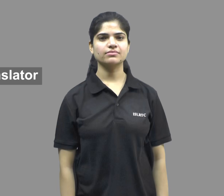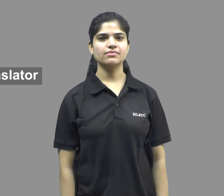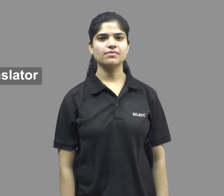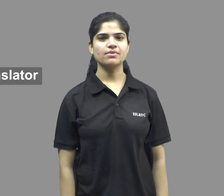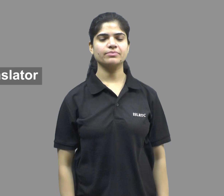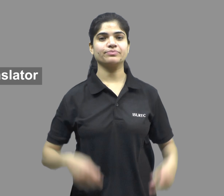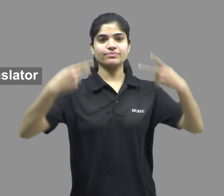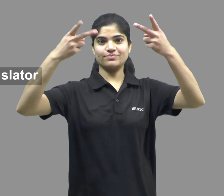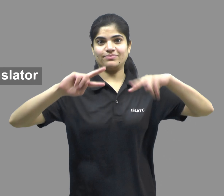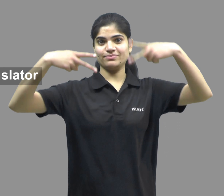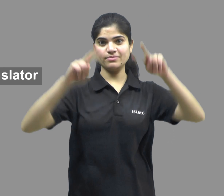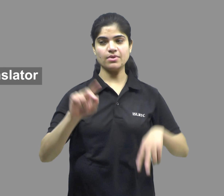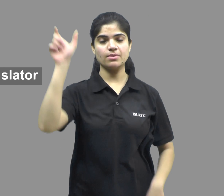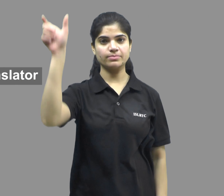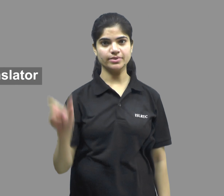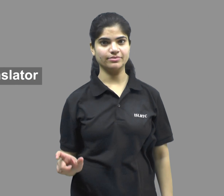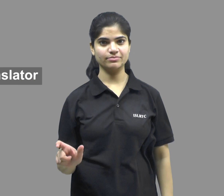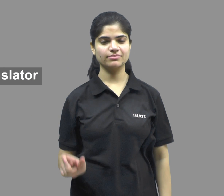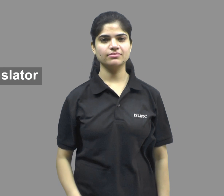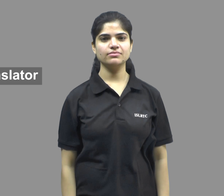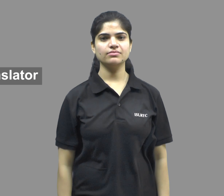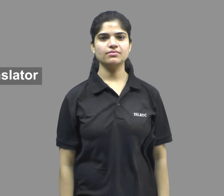Translator